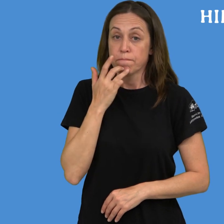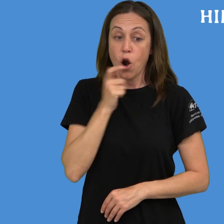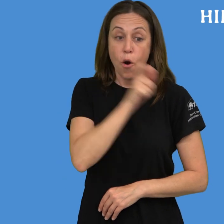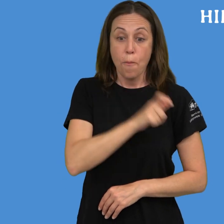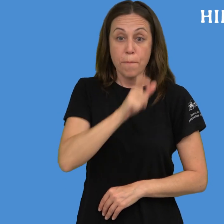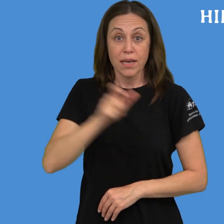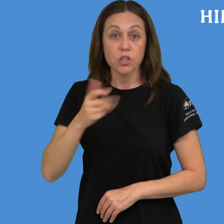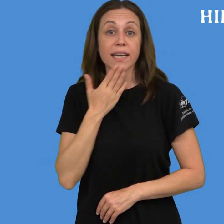persona